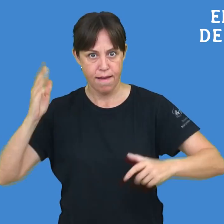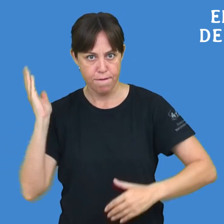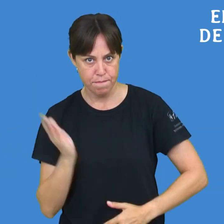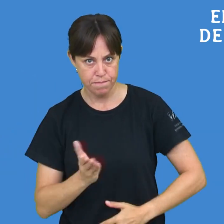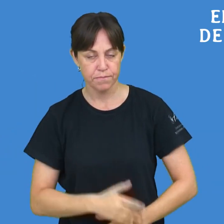afectar